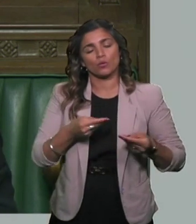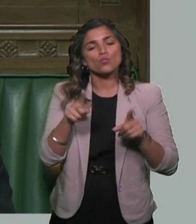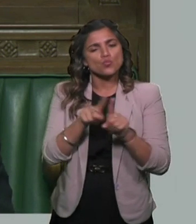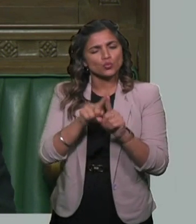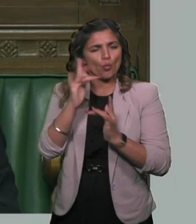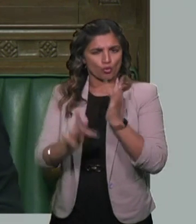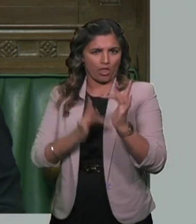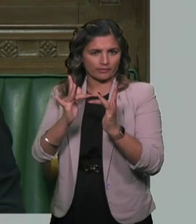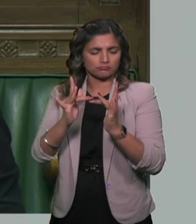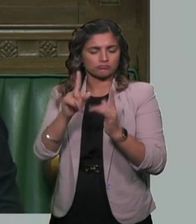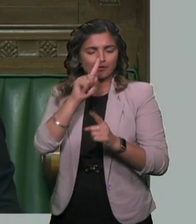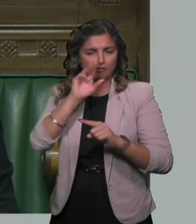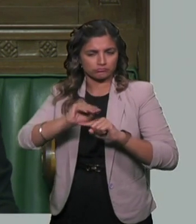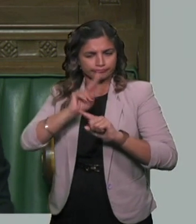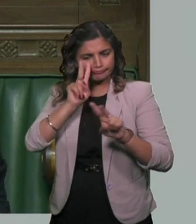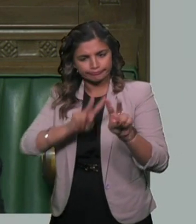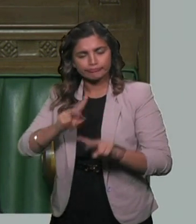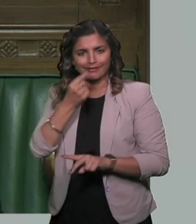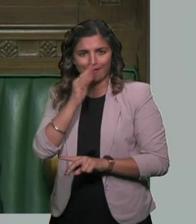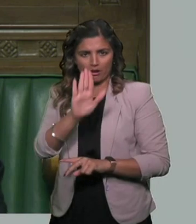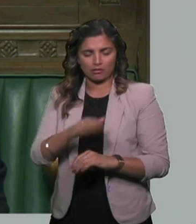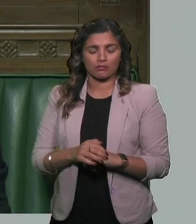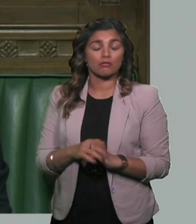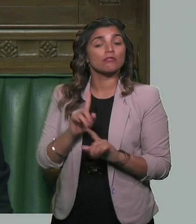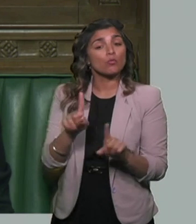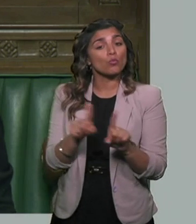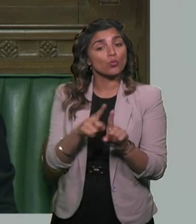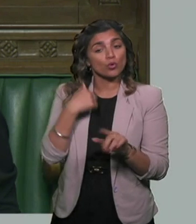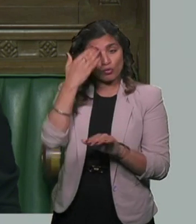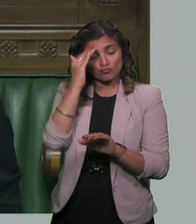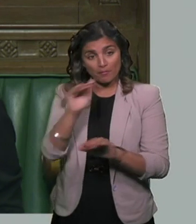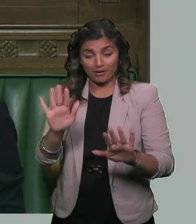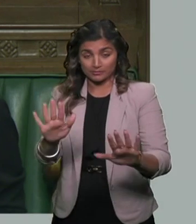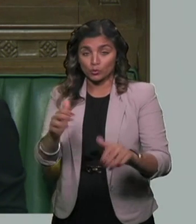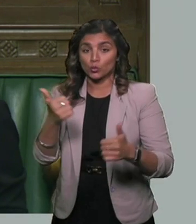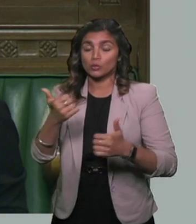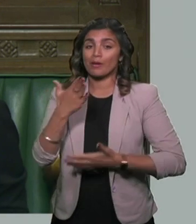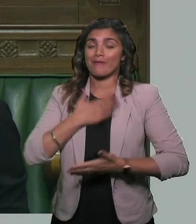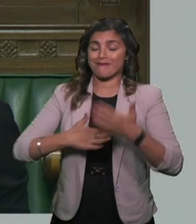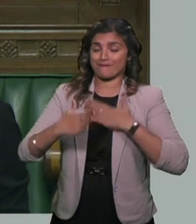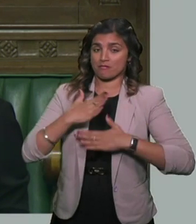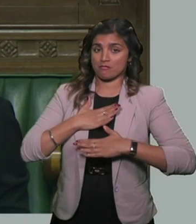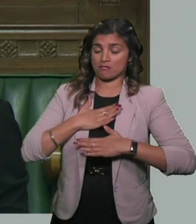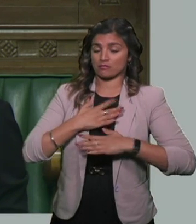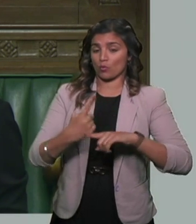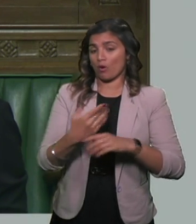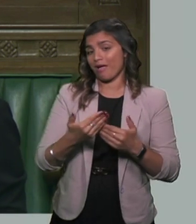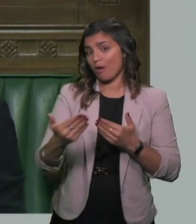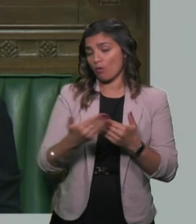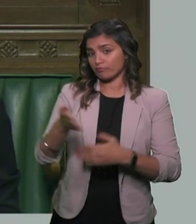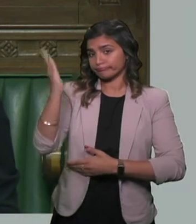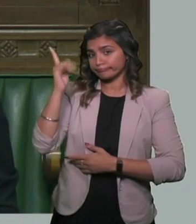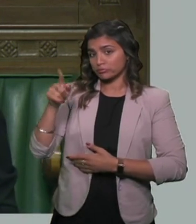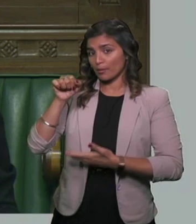I also remind honourable Members that we will have good behaviour over the next hour or so.